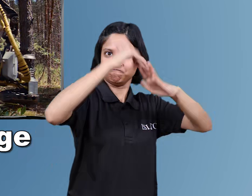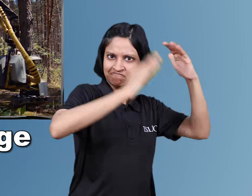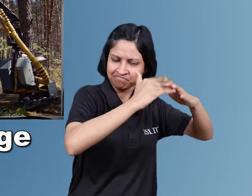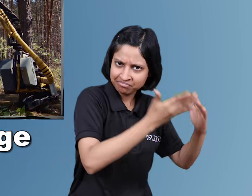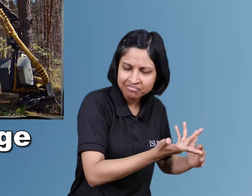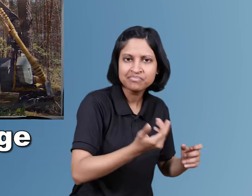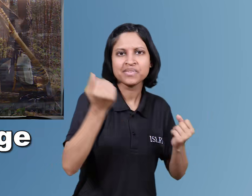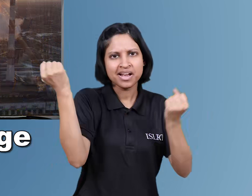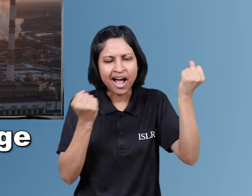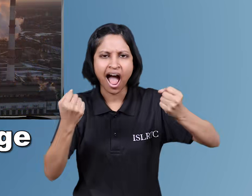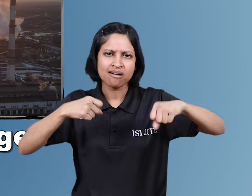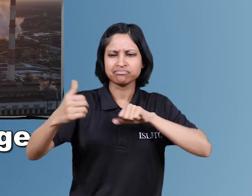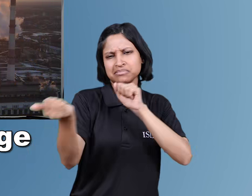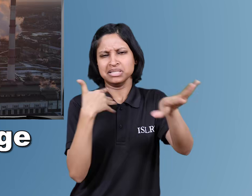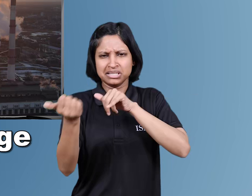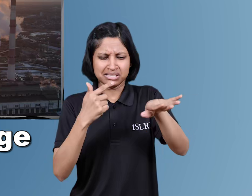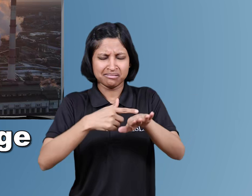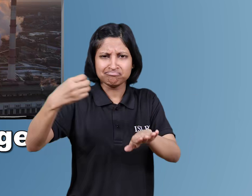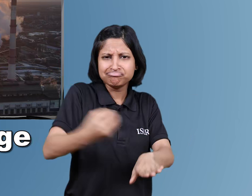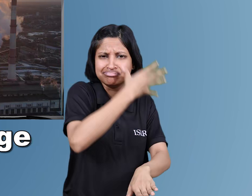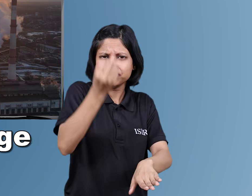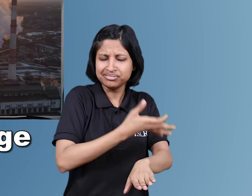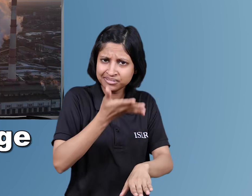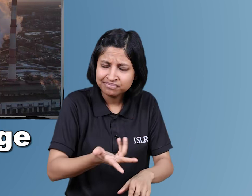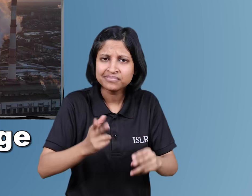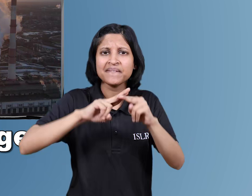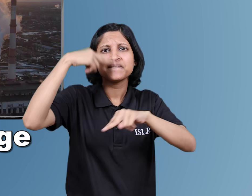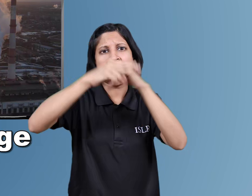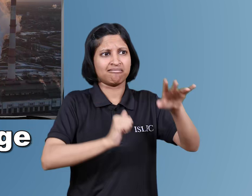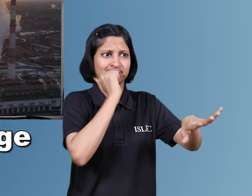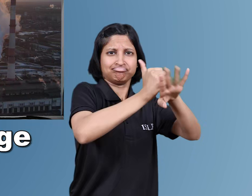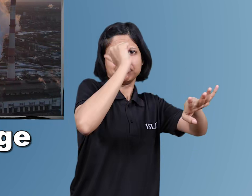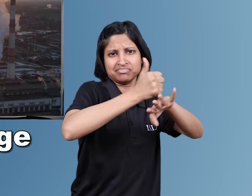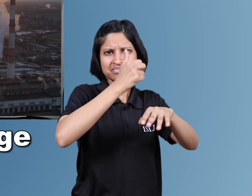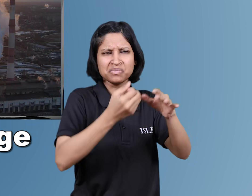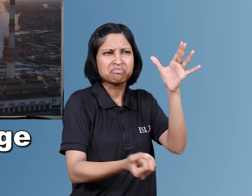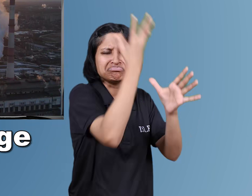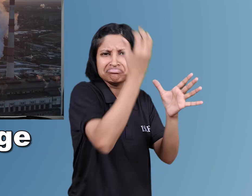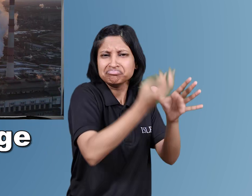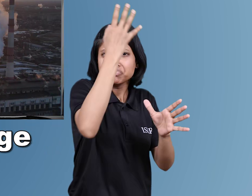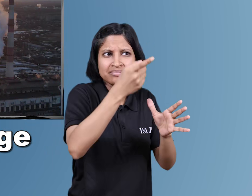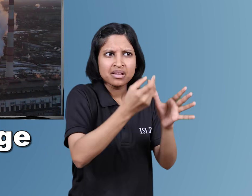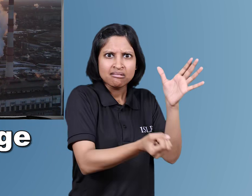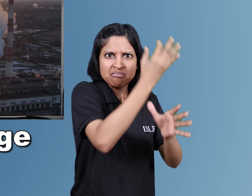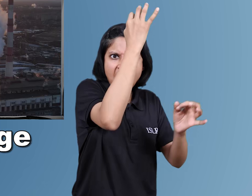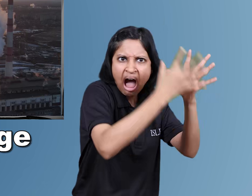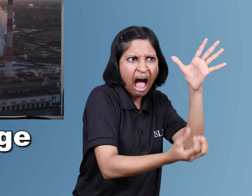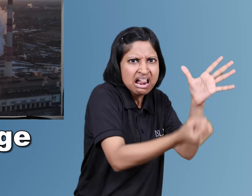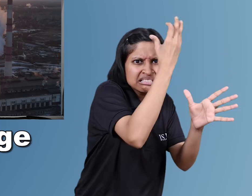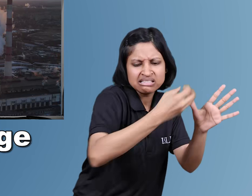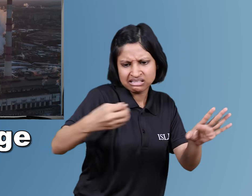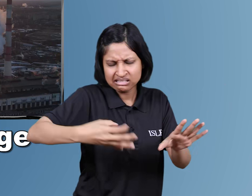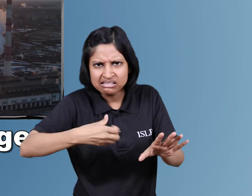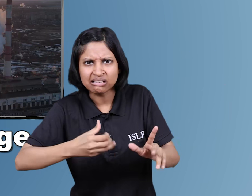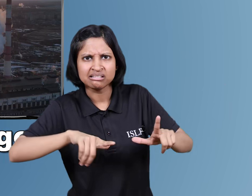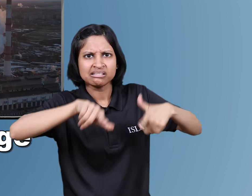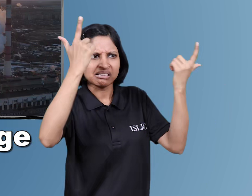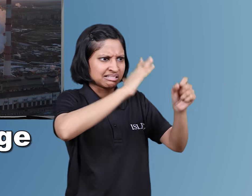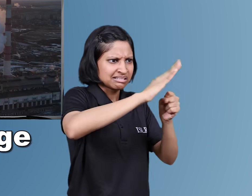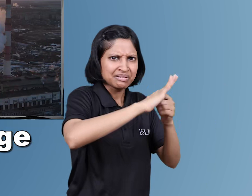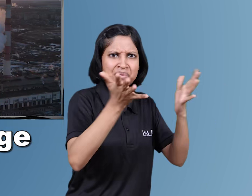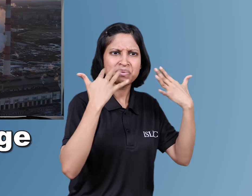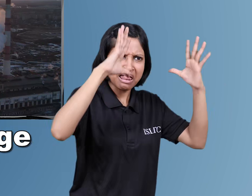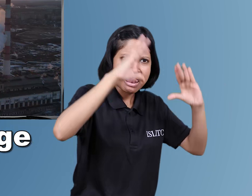transportation, and industrial pollution are leading to rising temperatures.